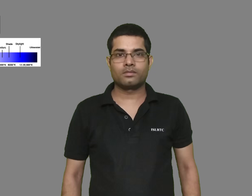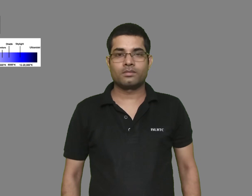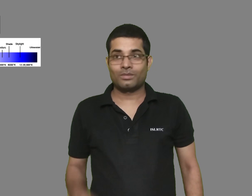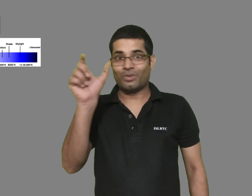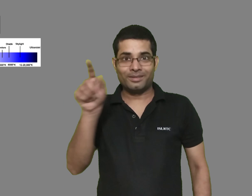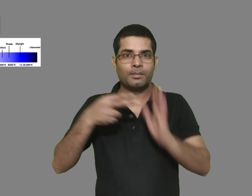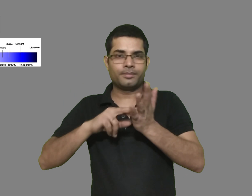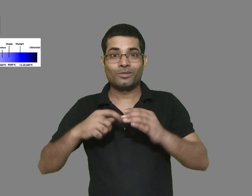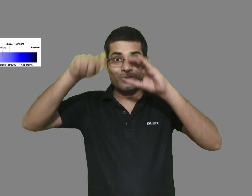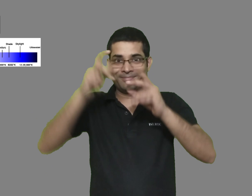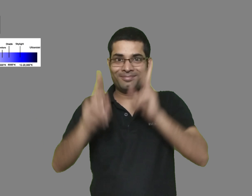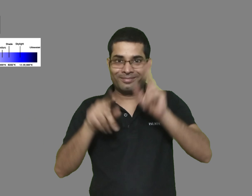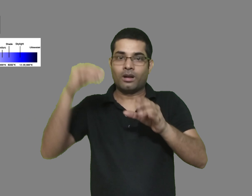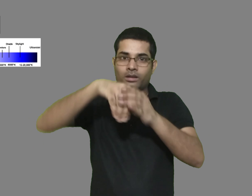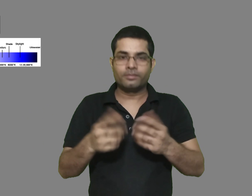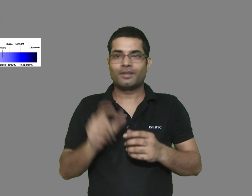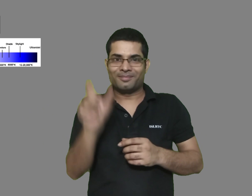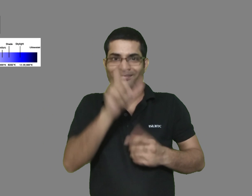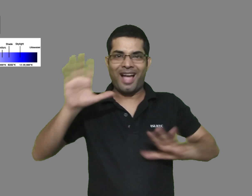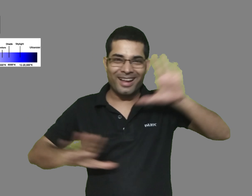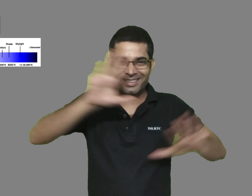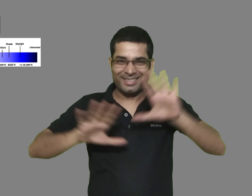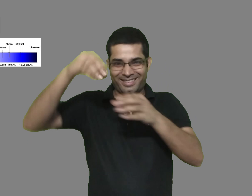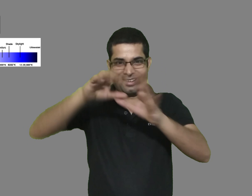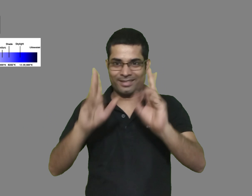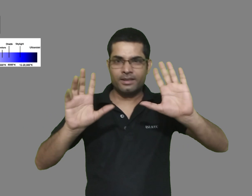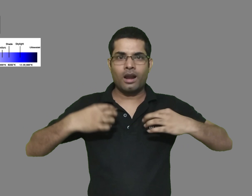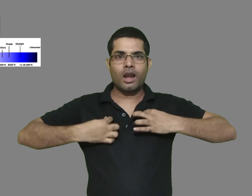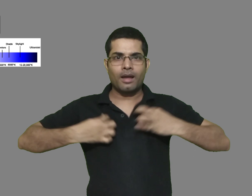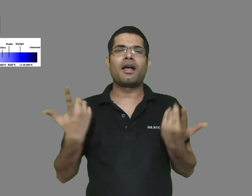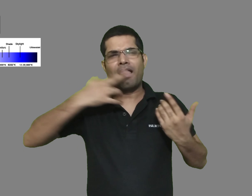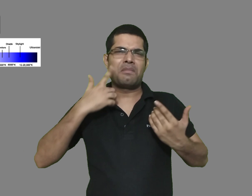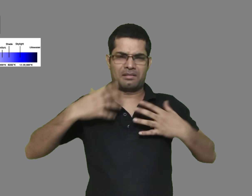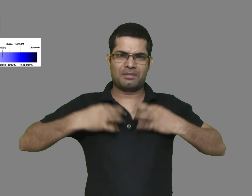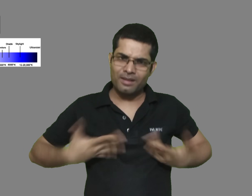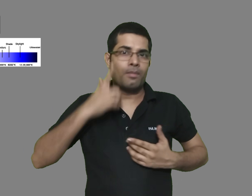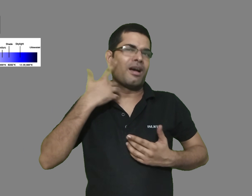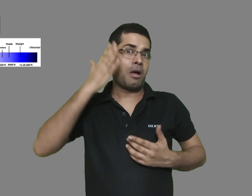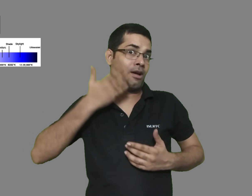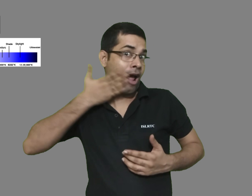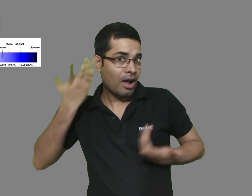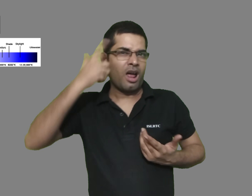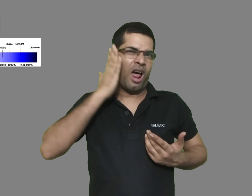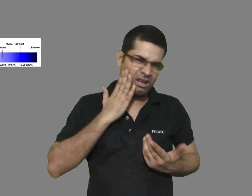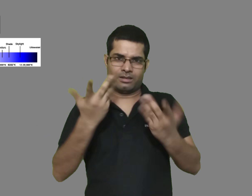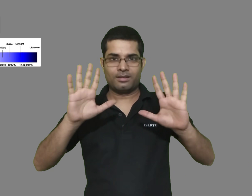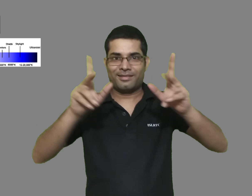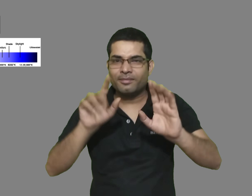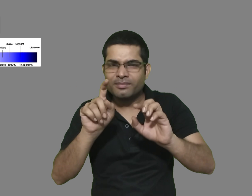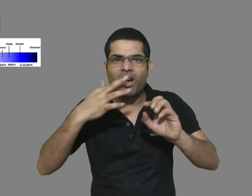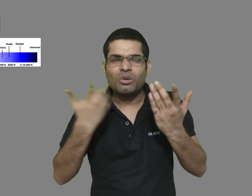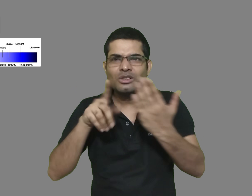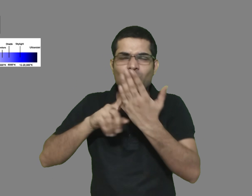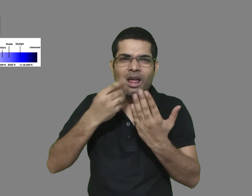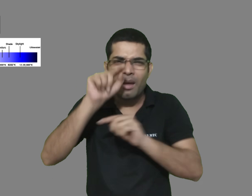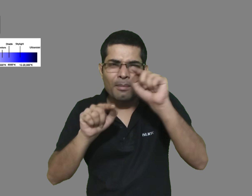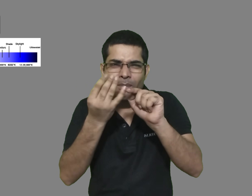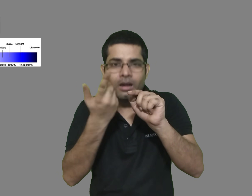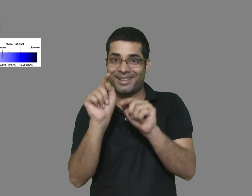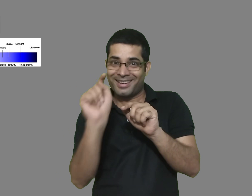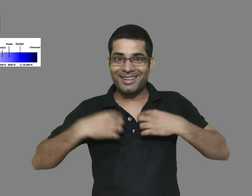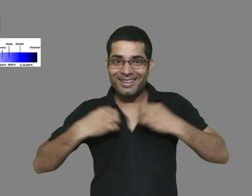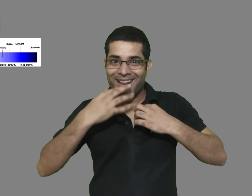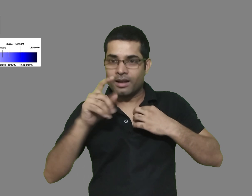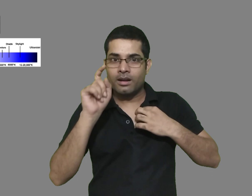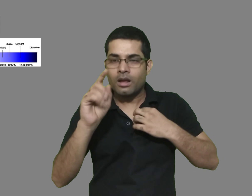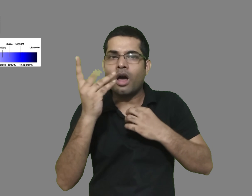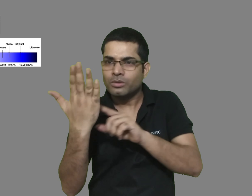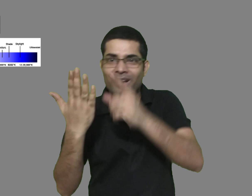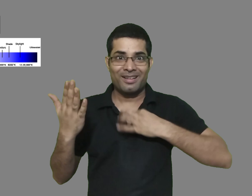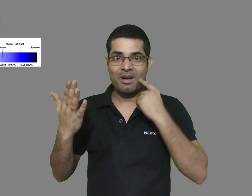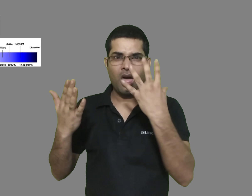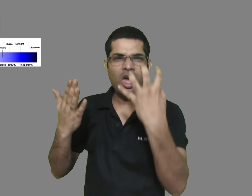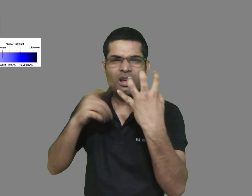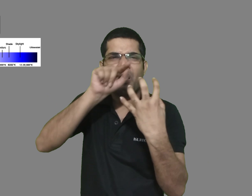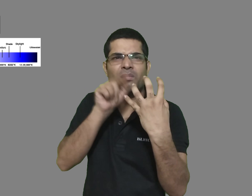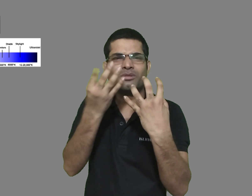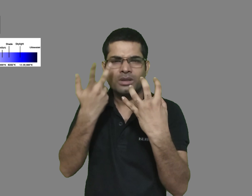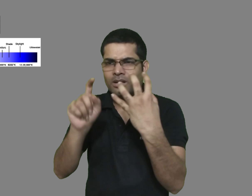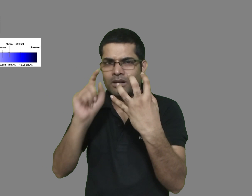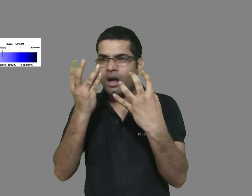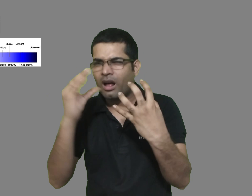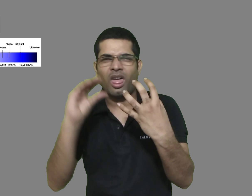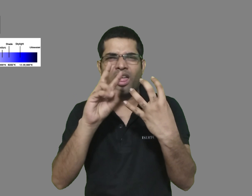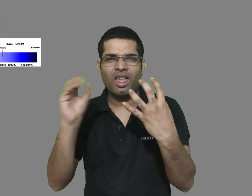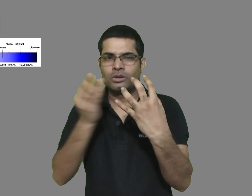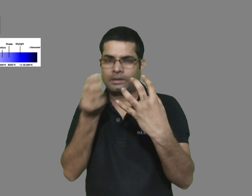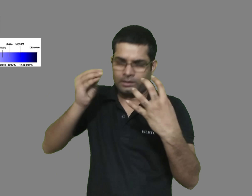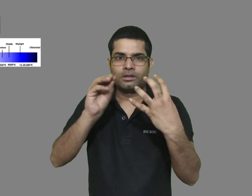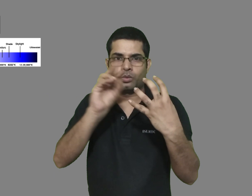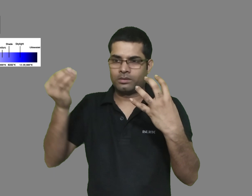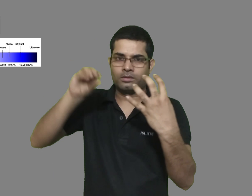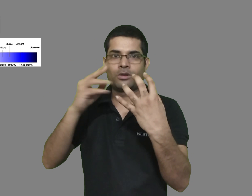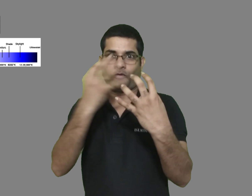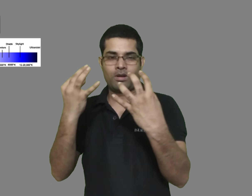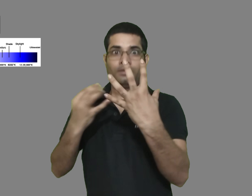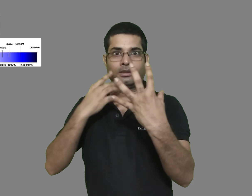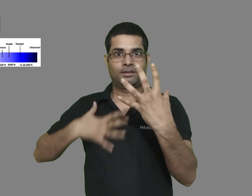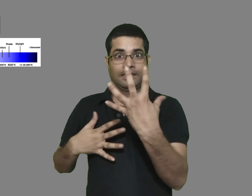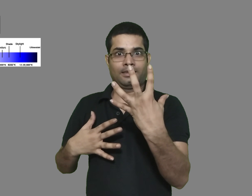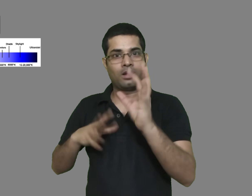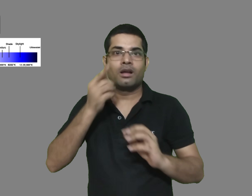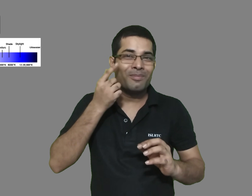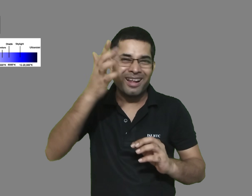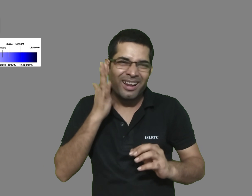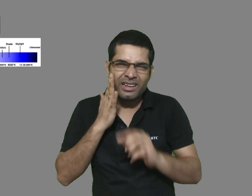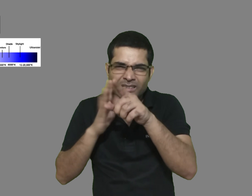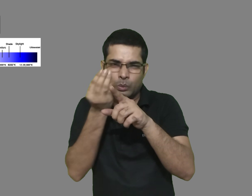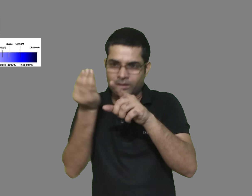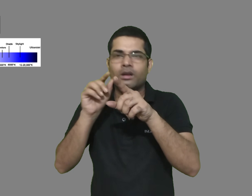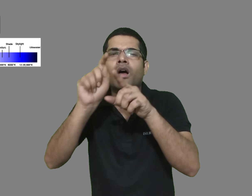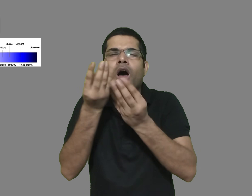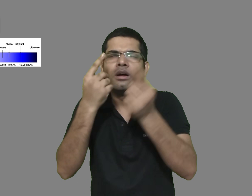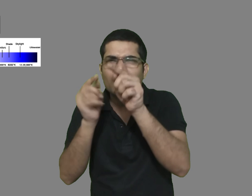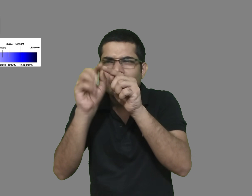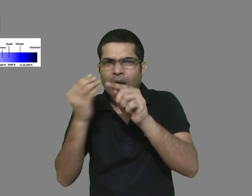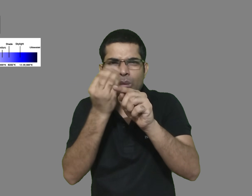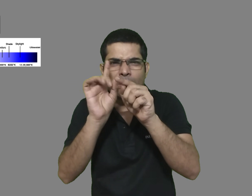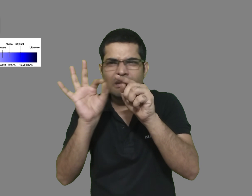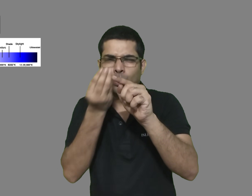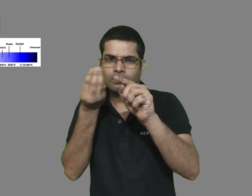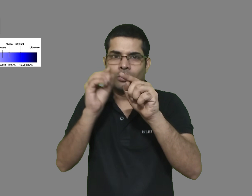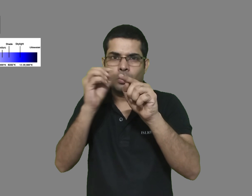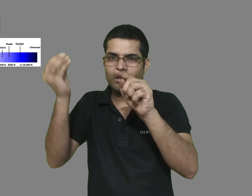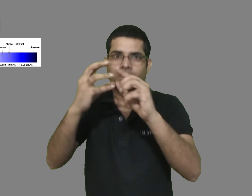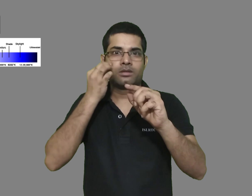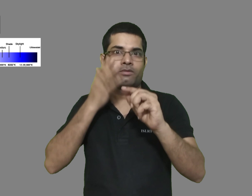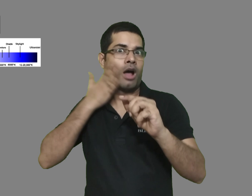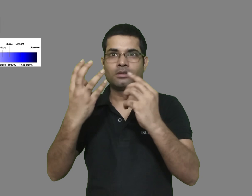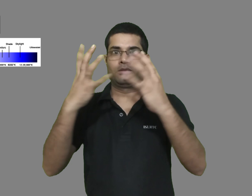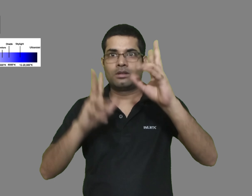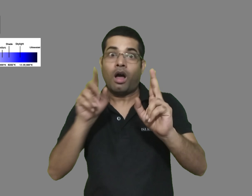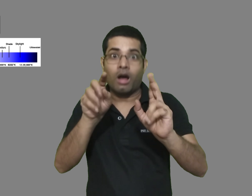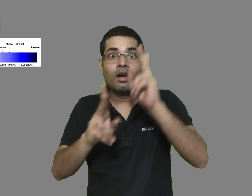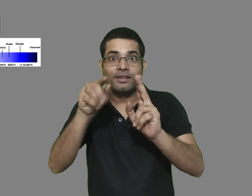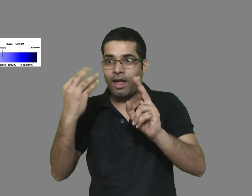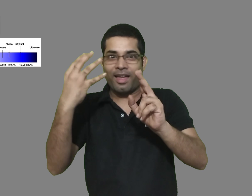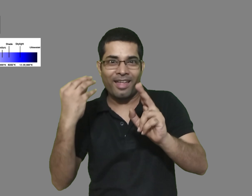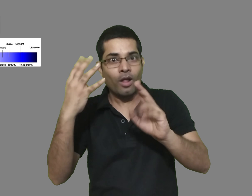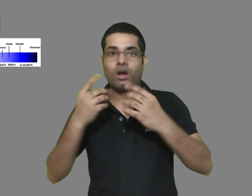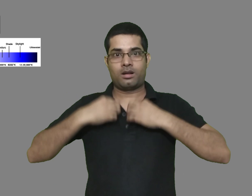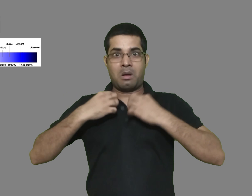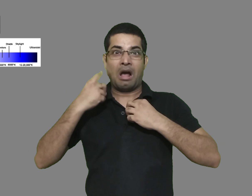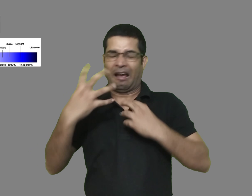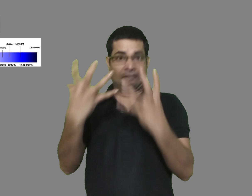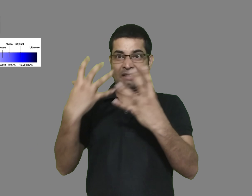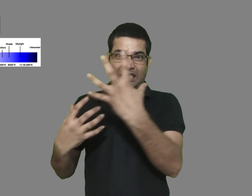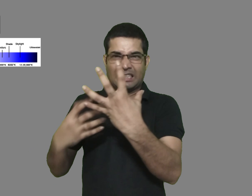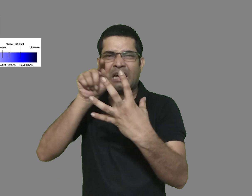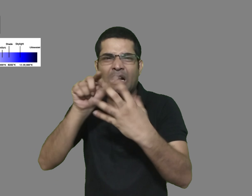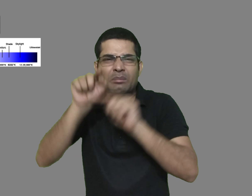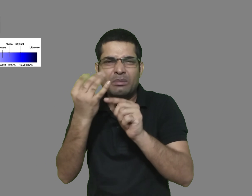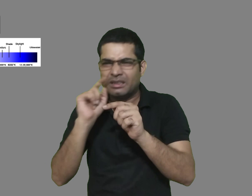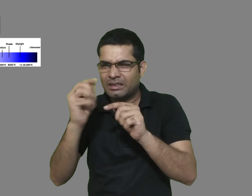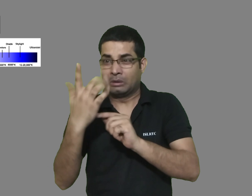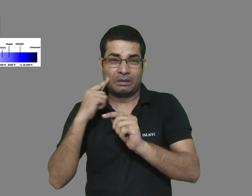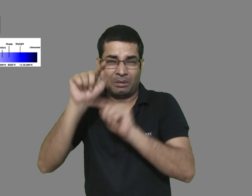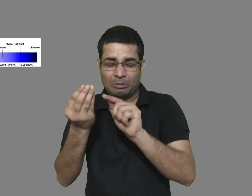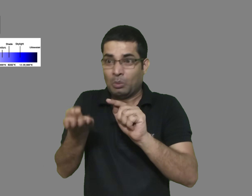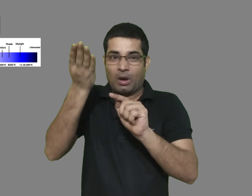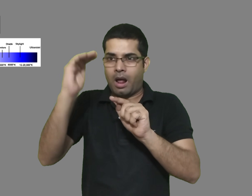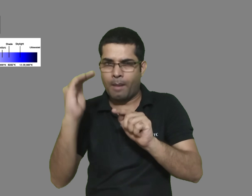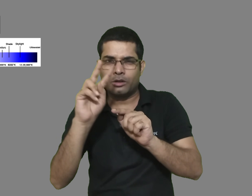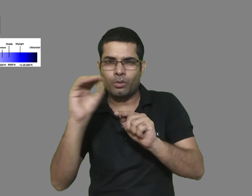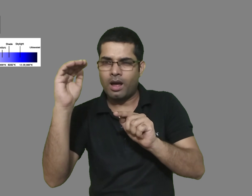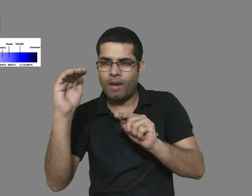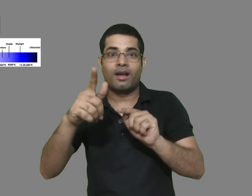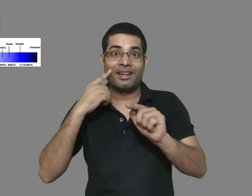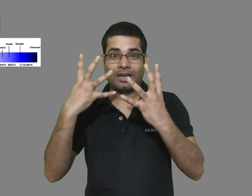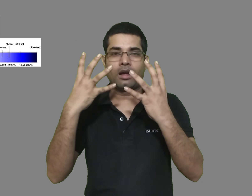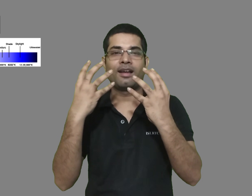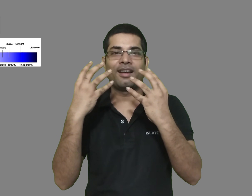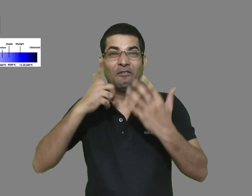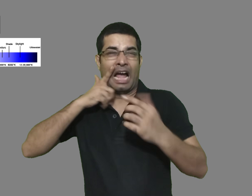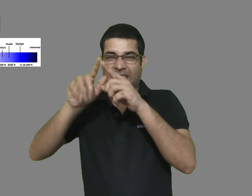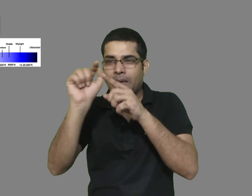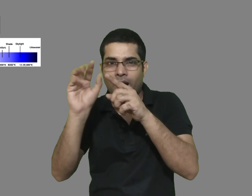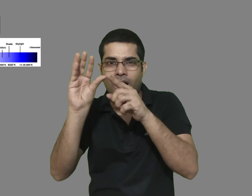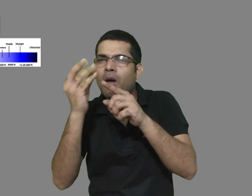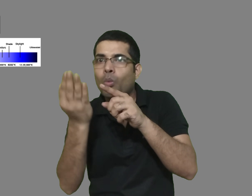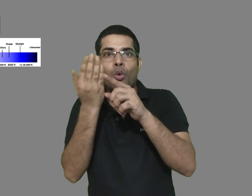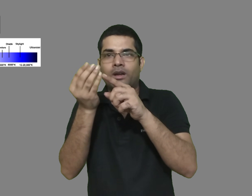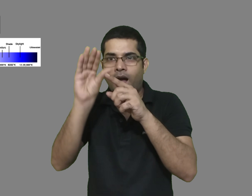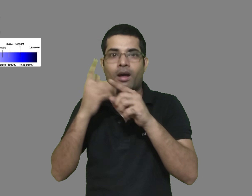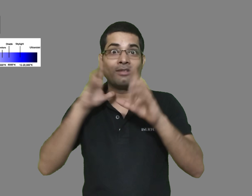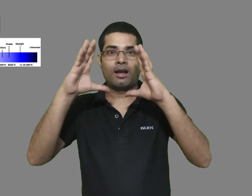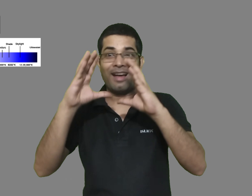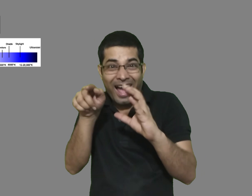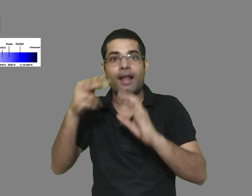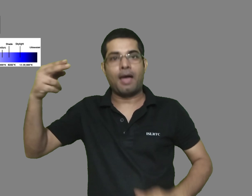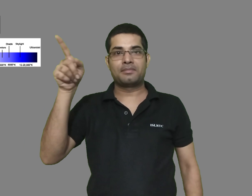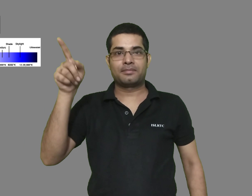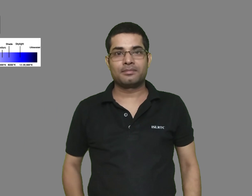Color Temperature